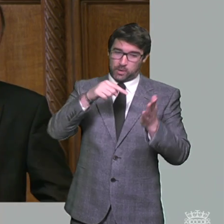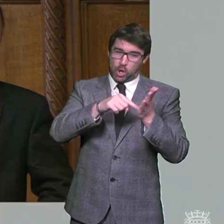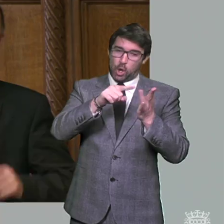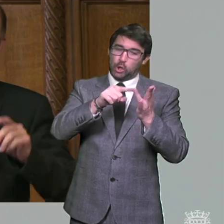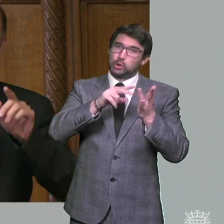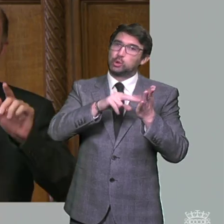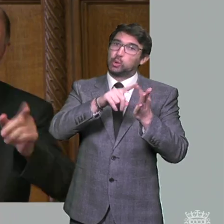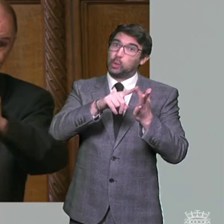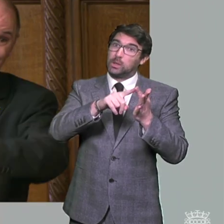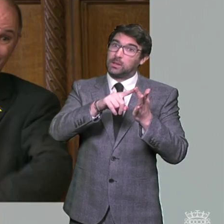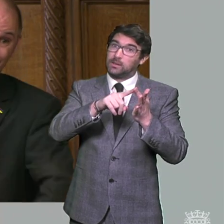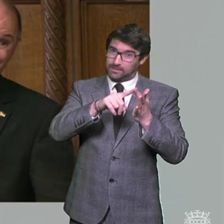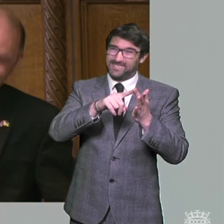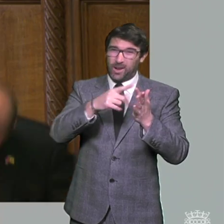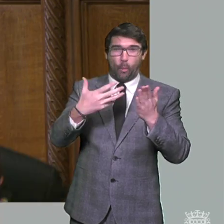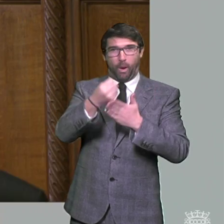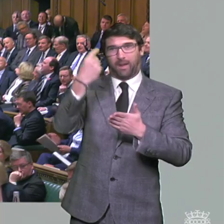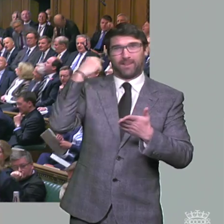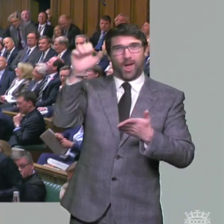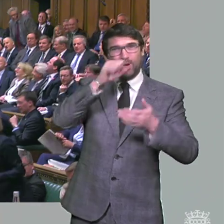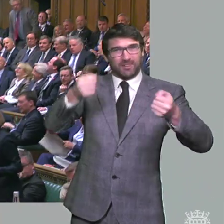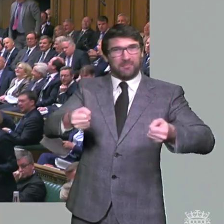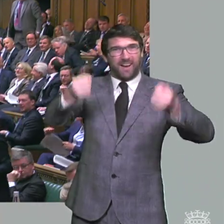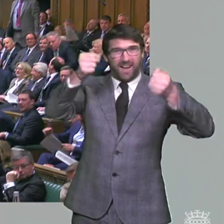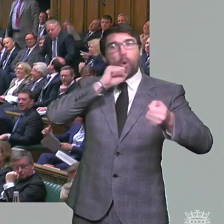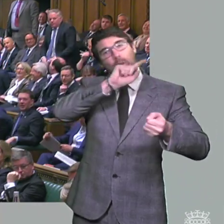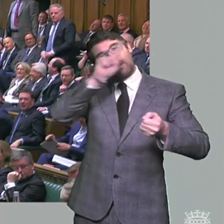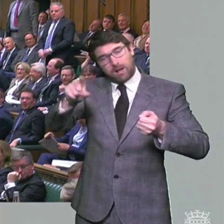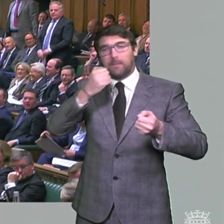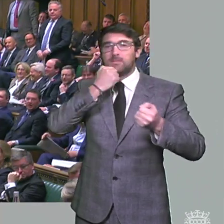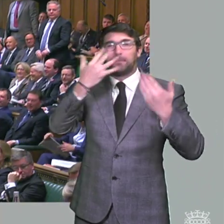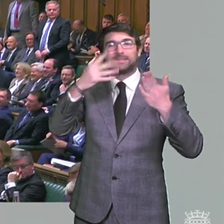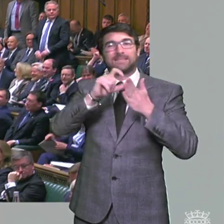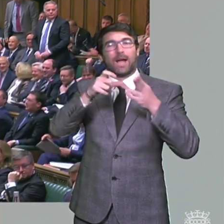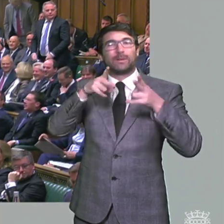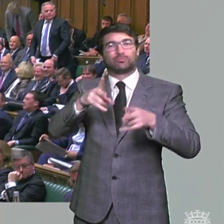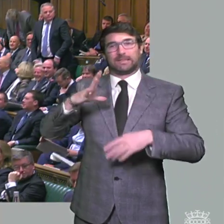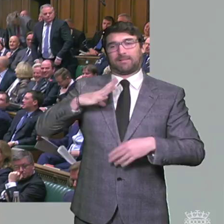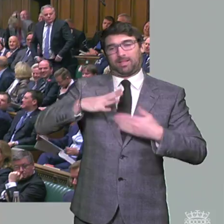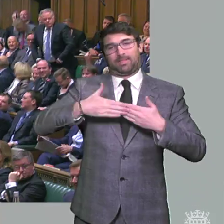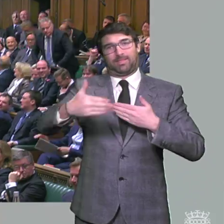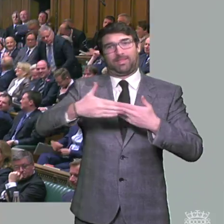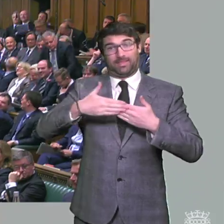10 reception that they so deserve?